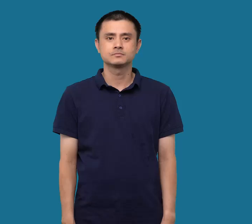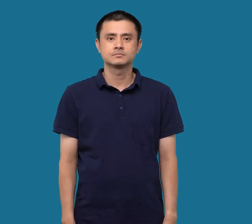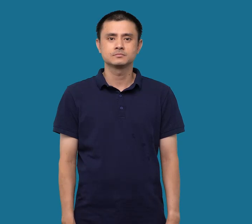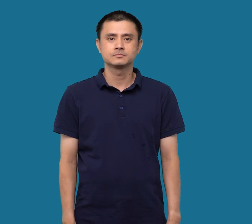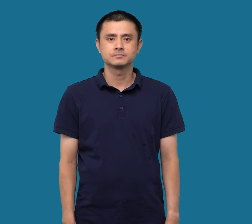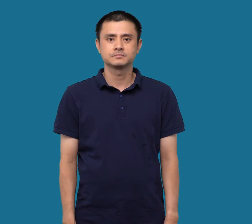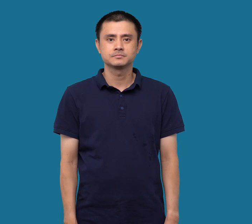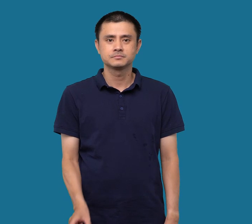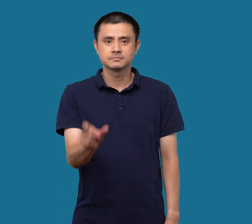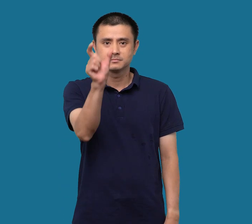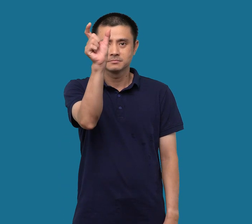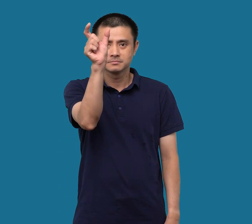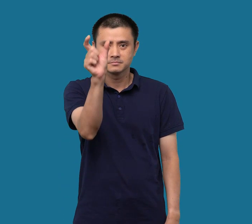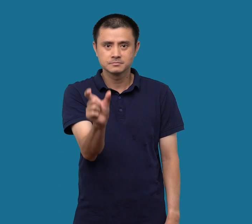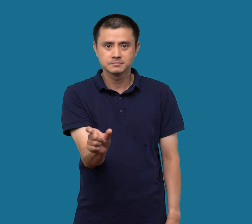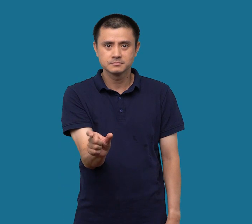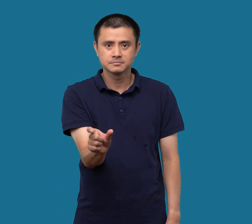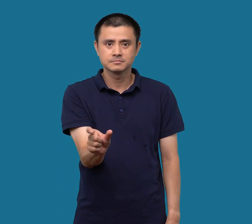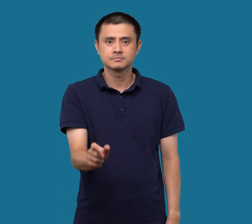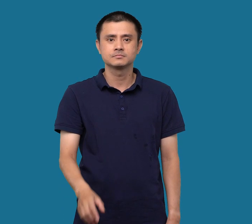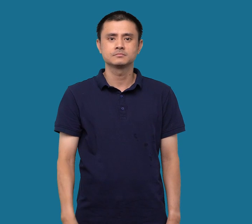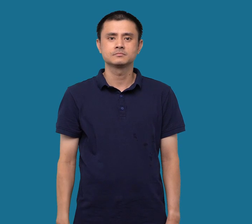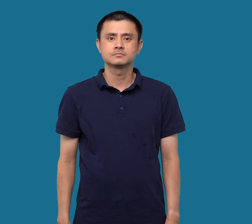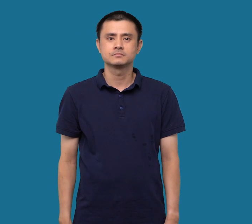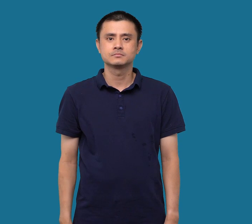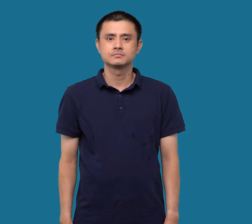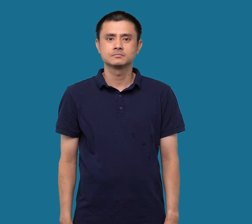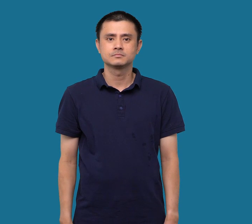hàng dọc